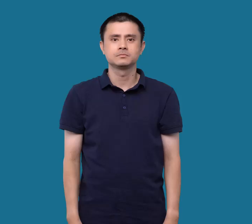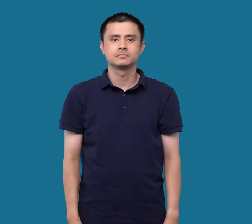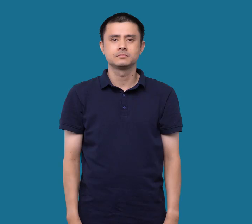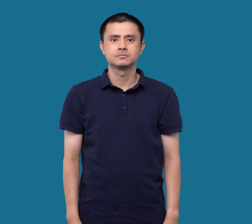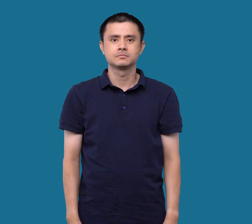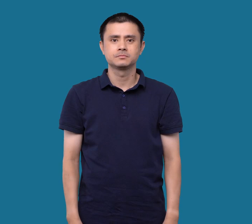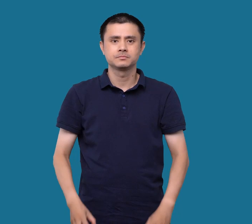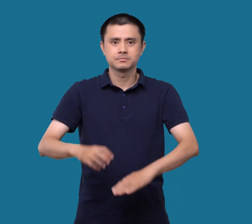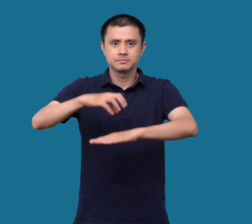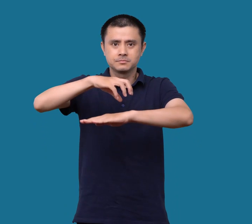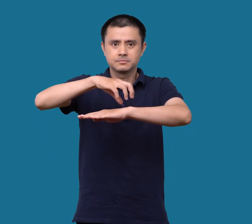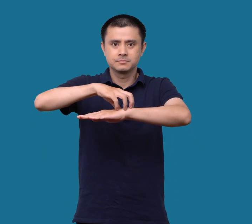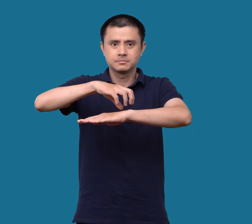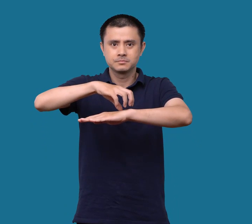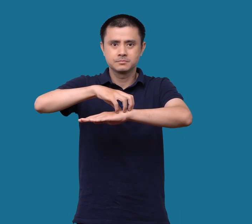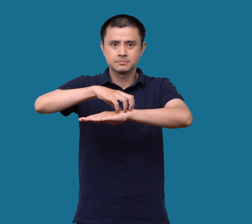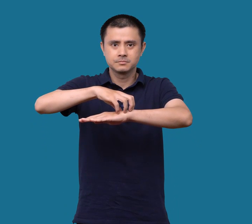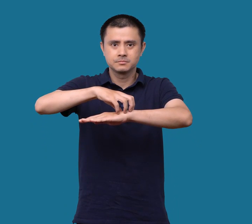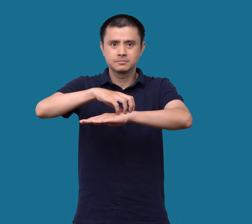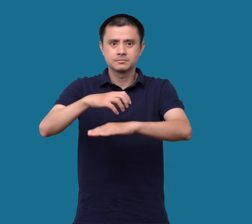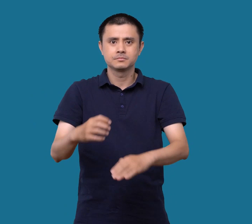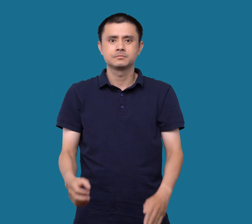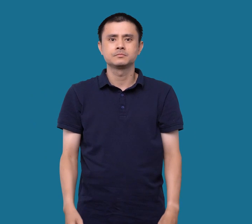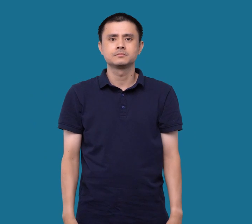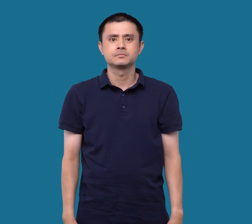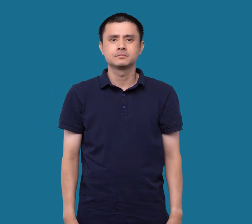Kon Tum